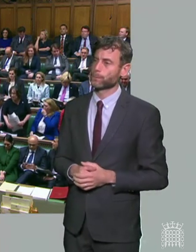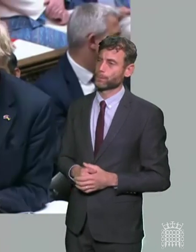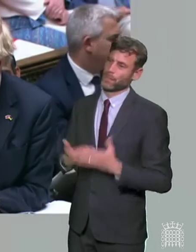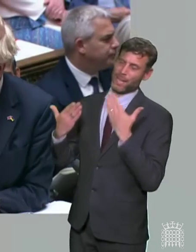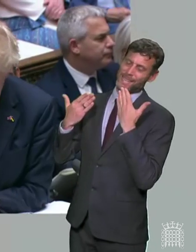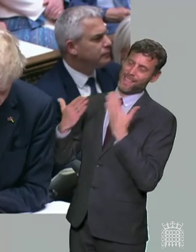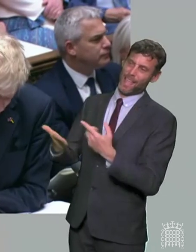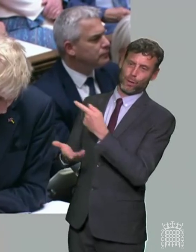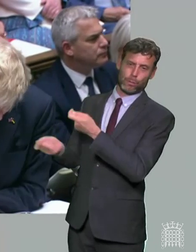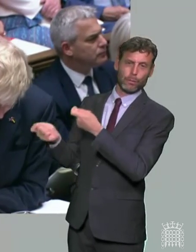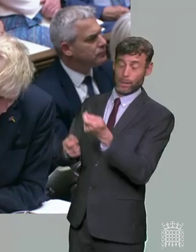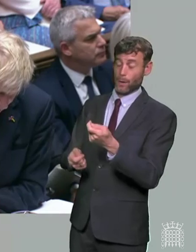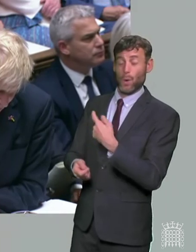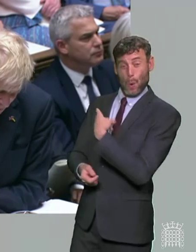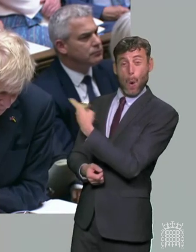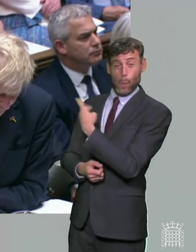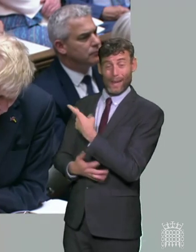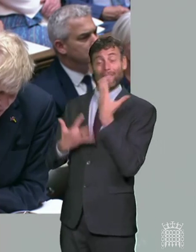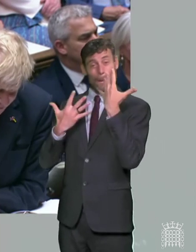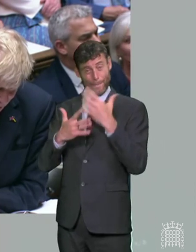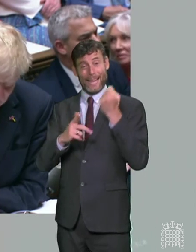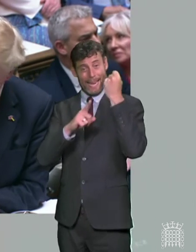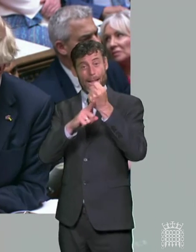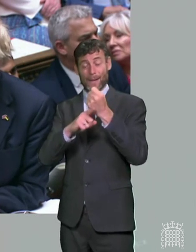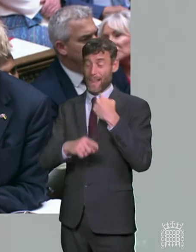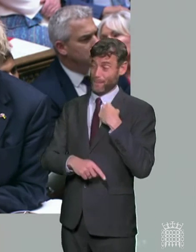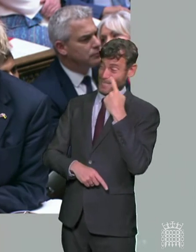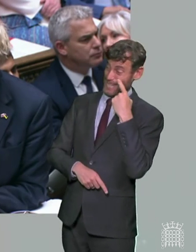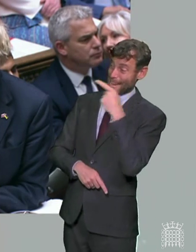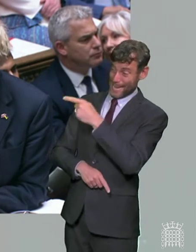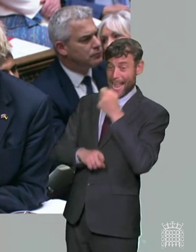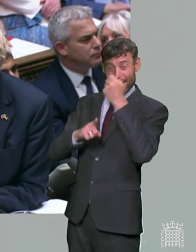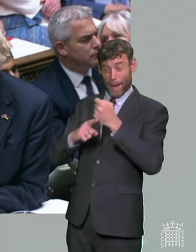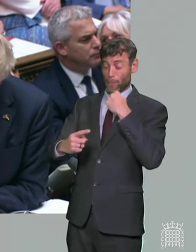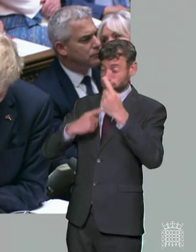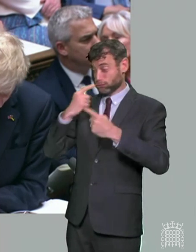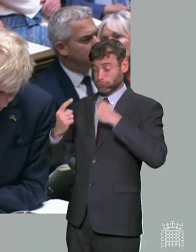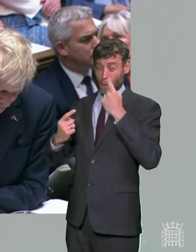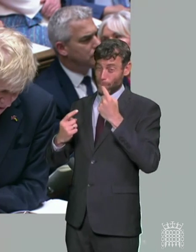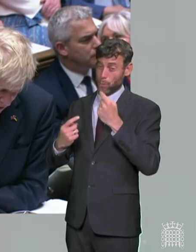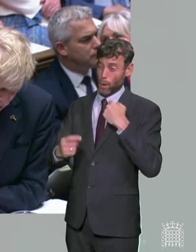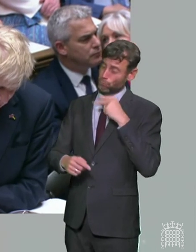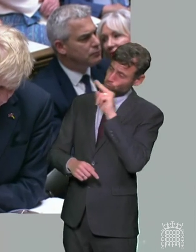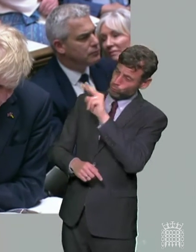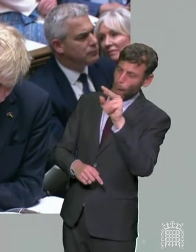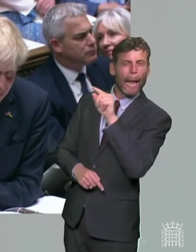He and I have campaigned on this, and I have been following his campaign for a long time.